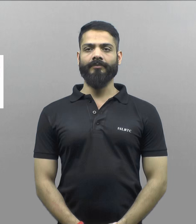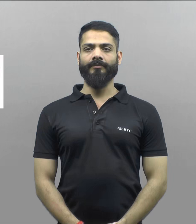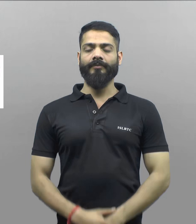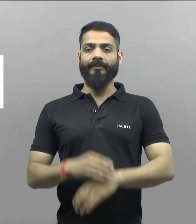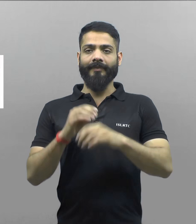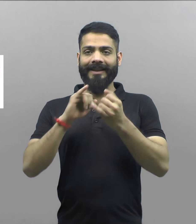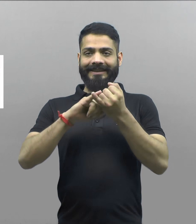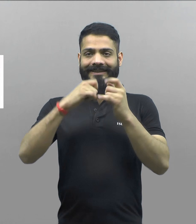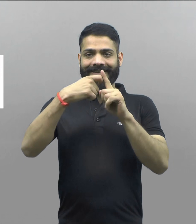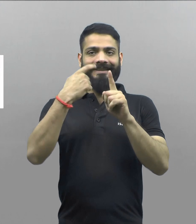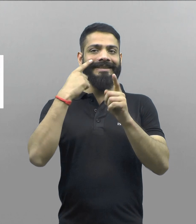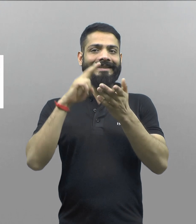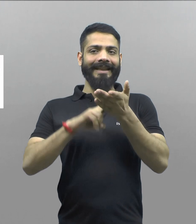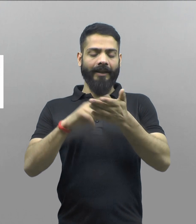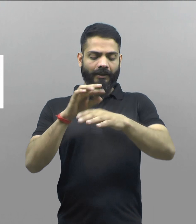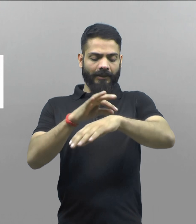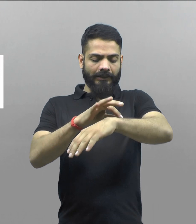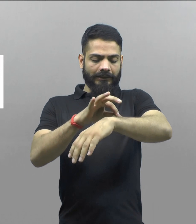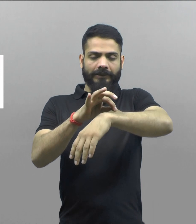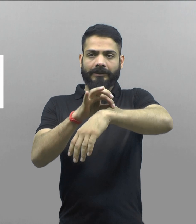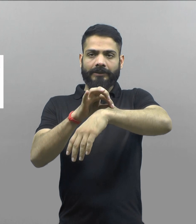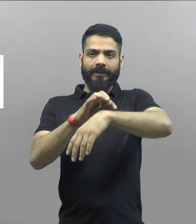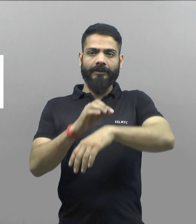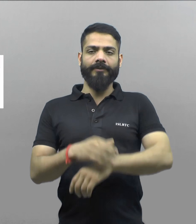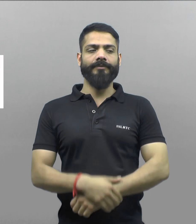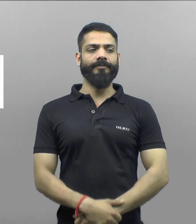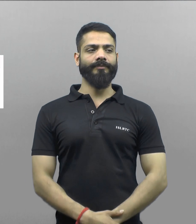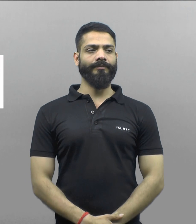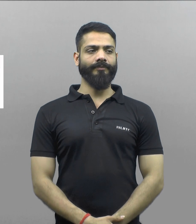Skin